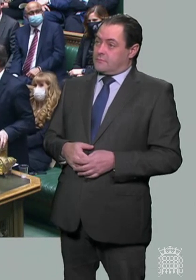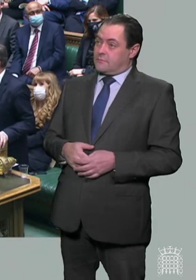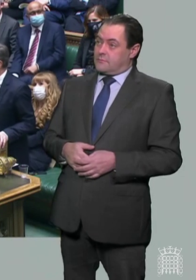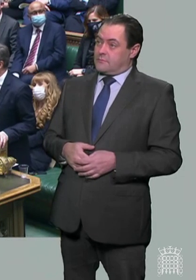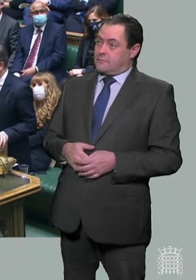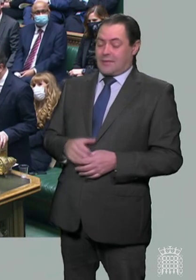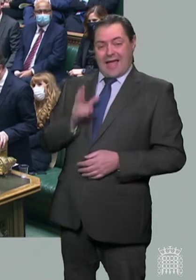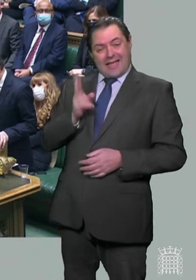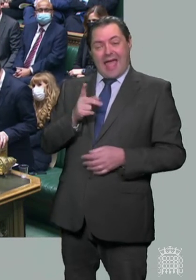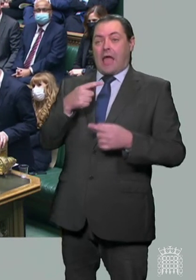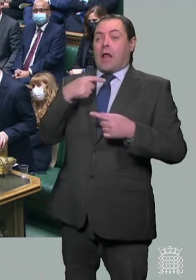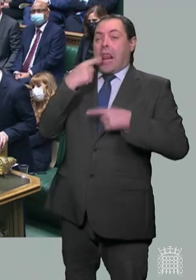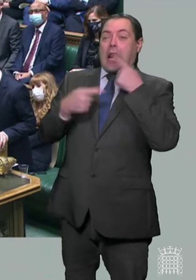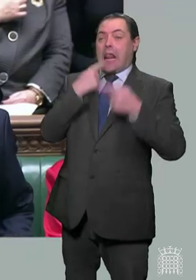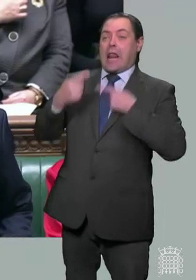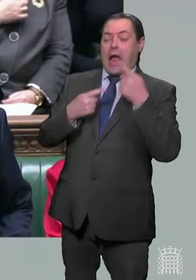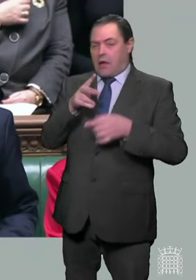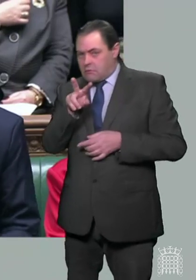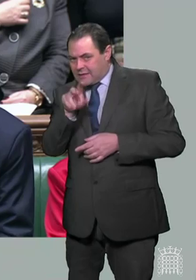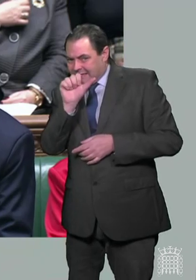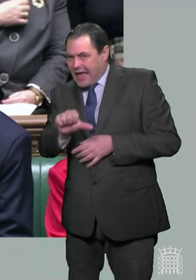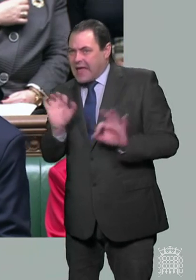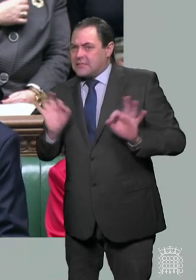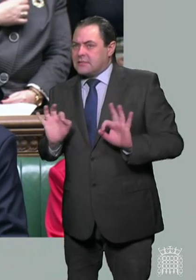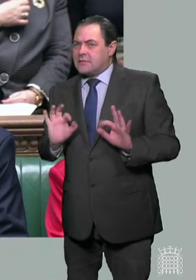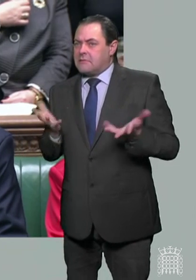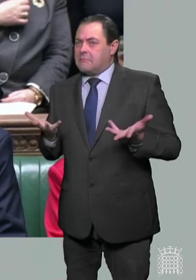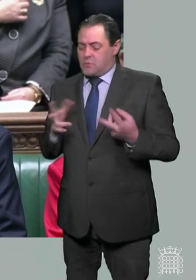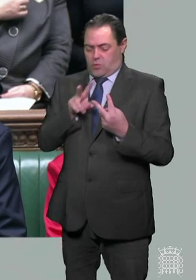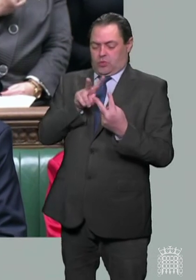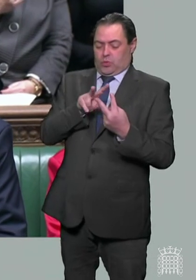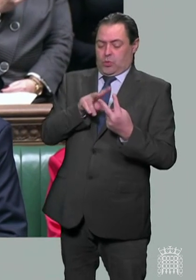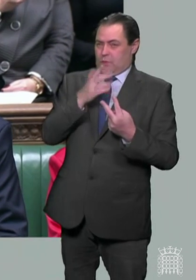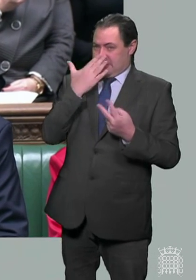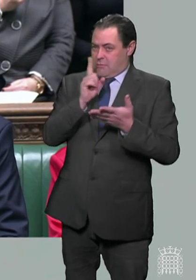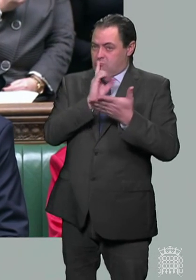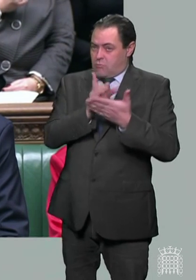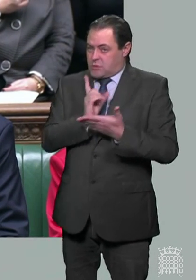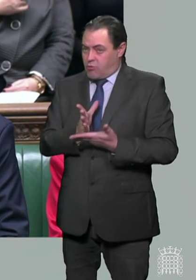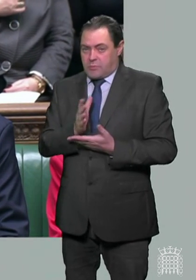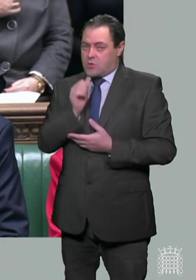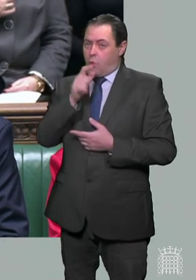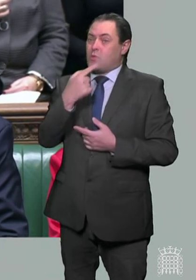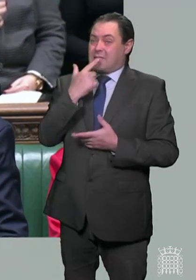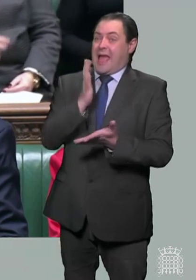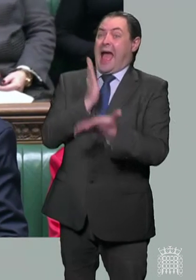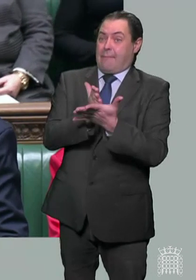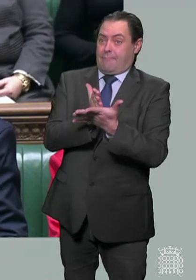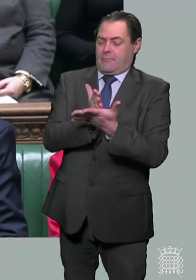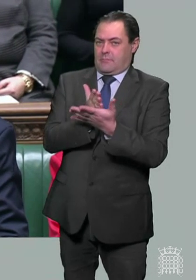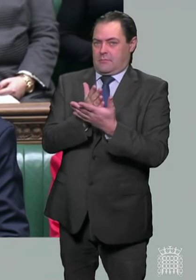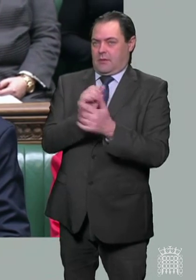Again, a lot of words, but not a yes. So that is two important promises to the north that the Prime Minister will not stand by.